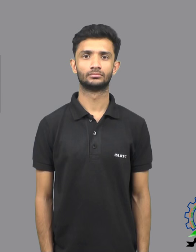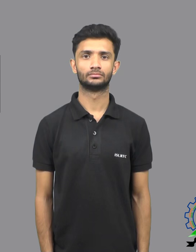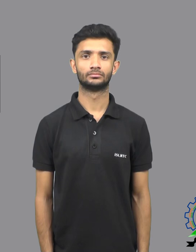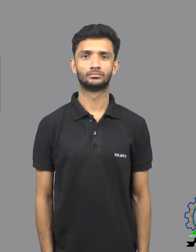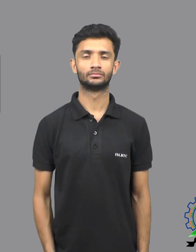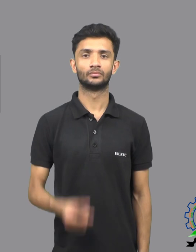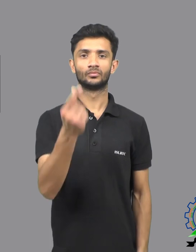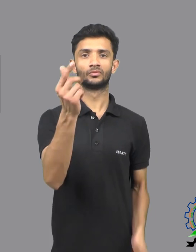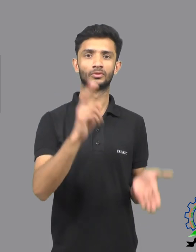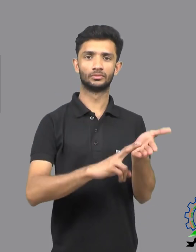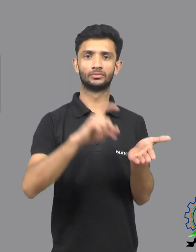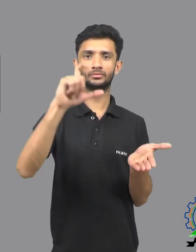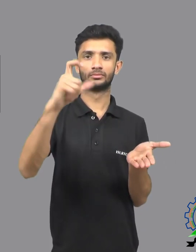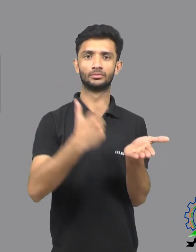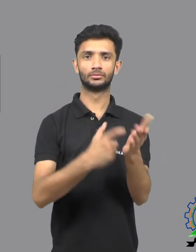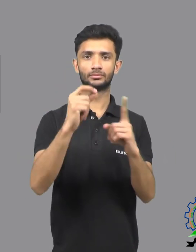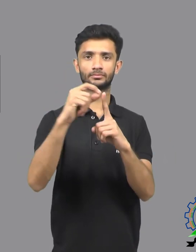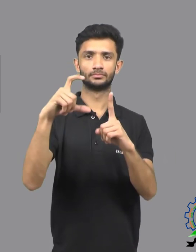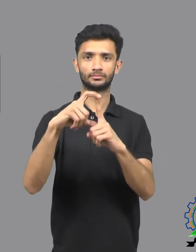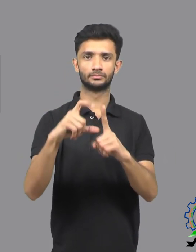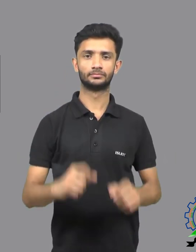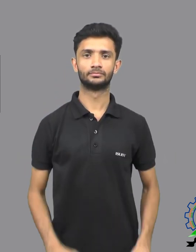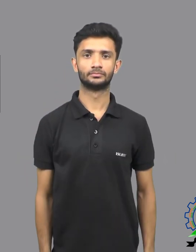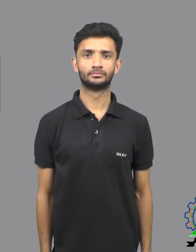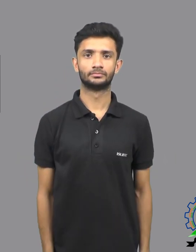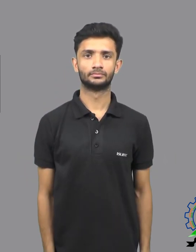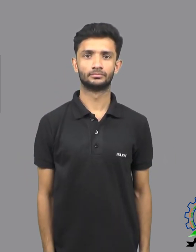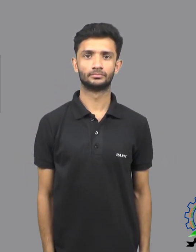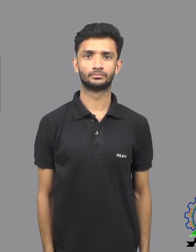United Nations Convention on the Rights of Persons with Disabilities (UNCRPD)